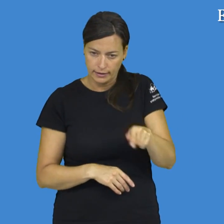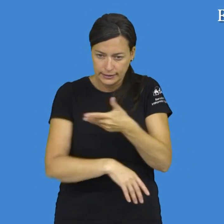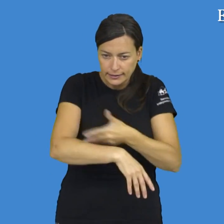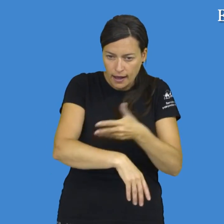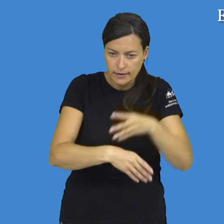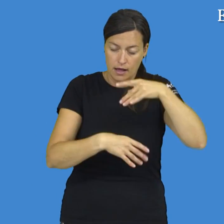sangre